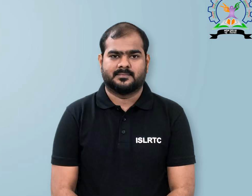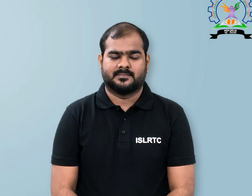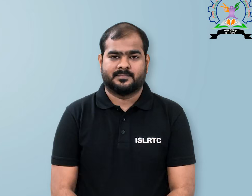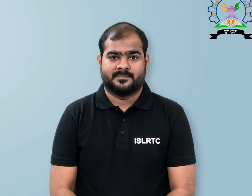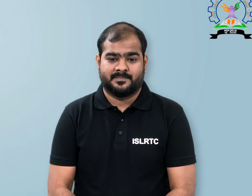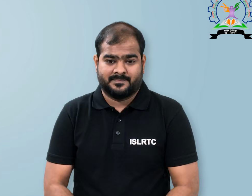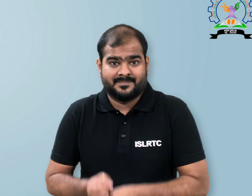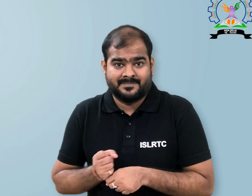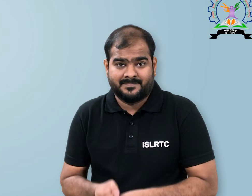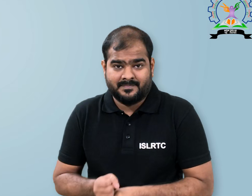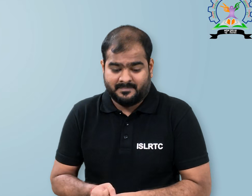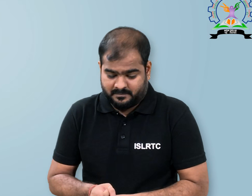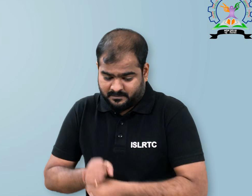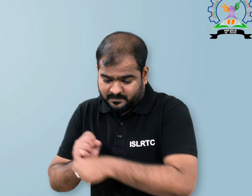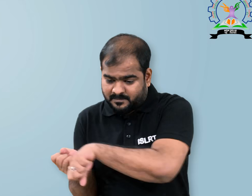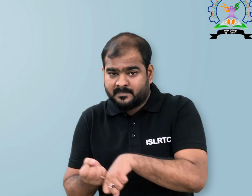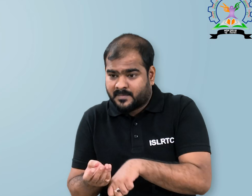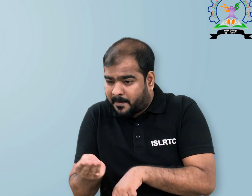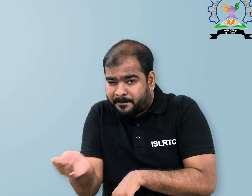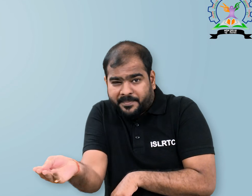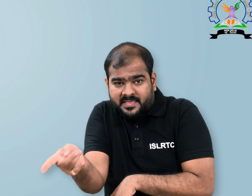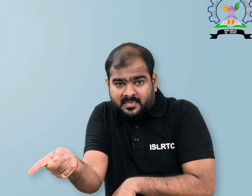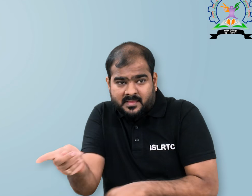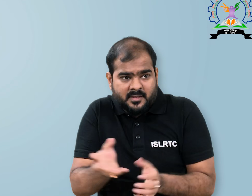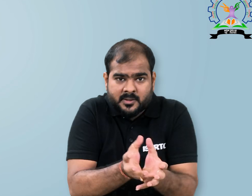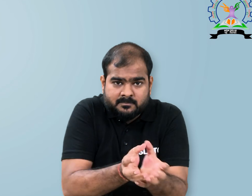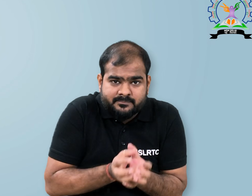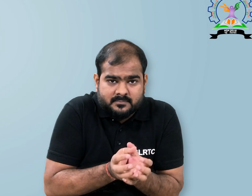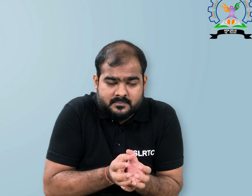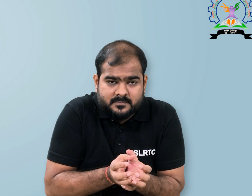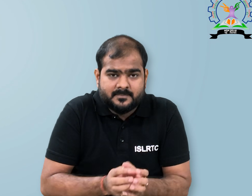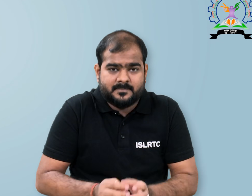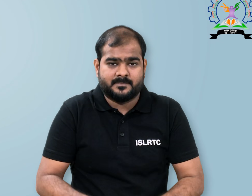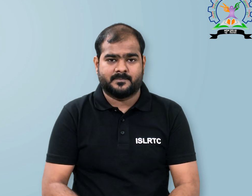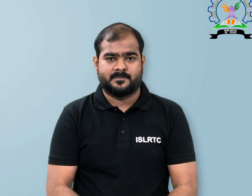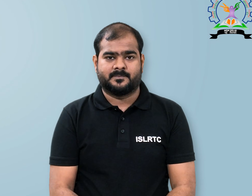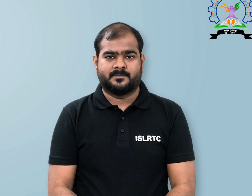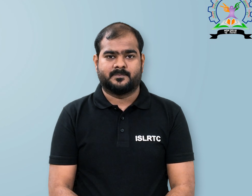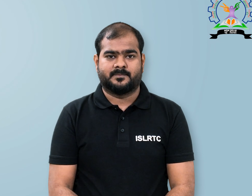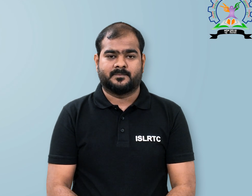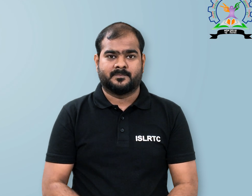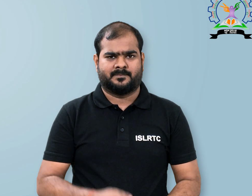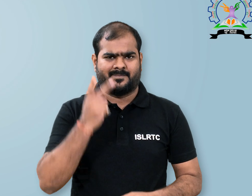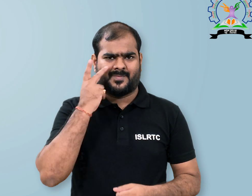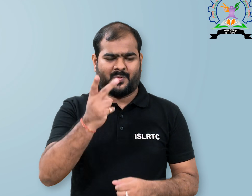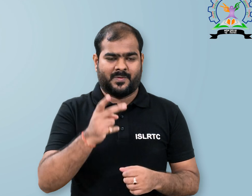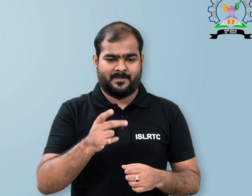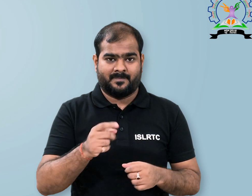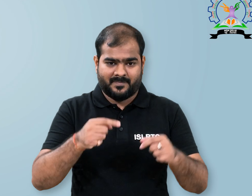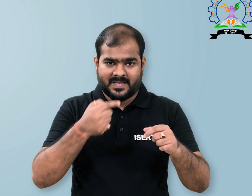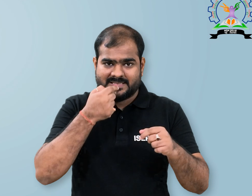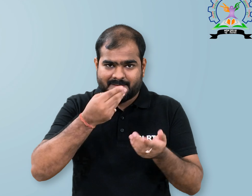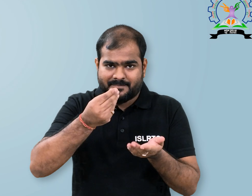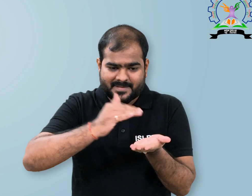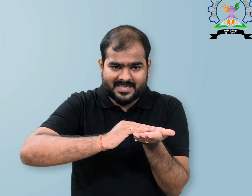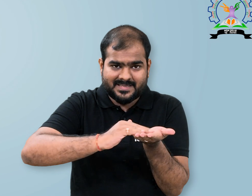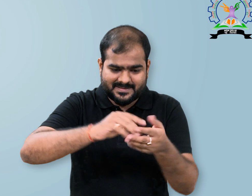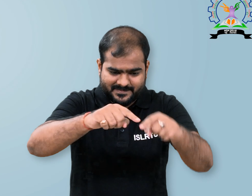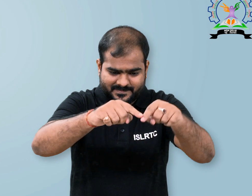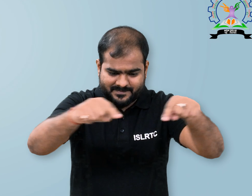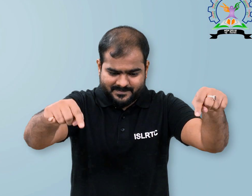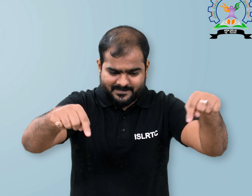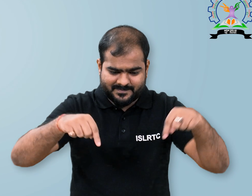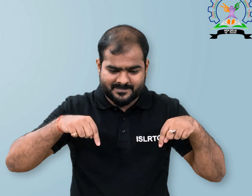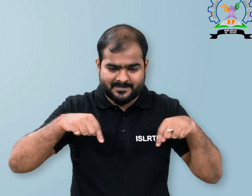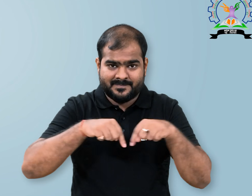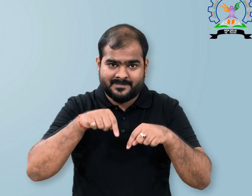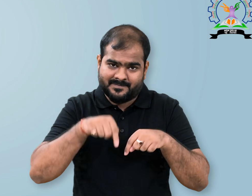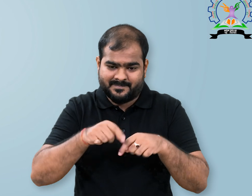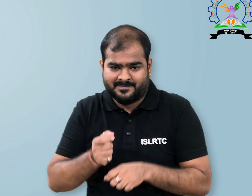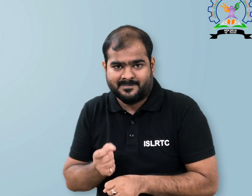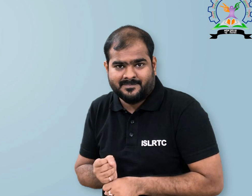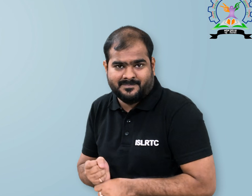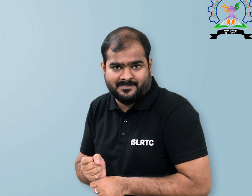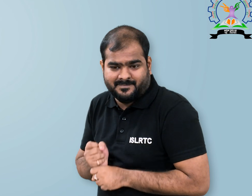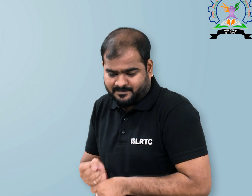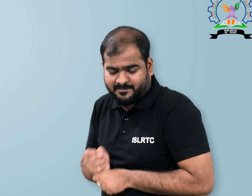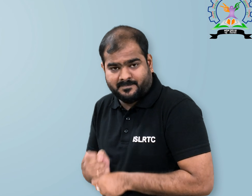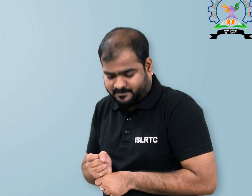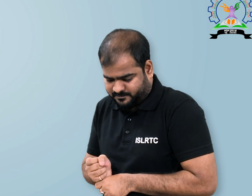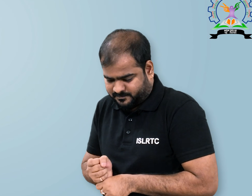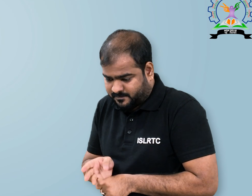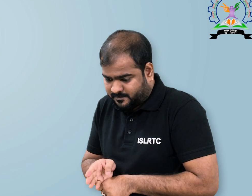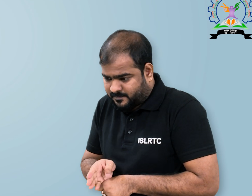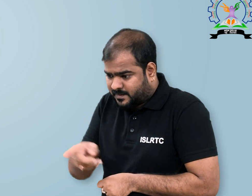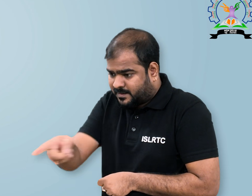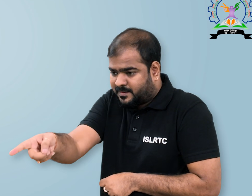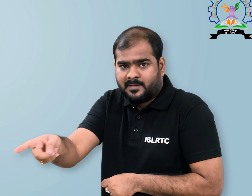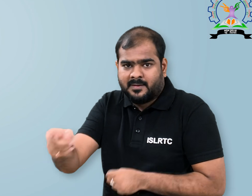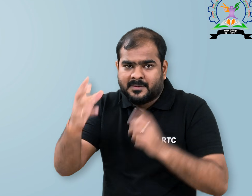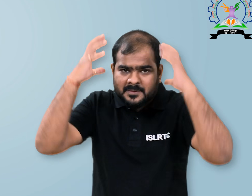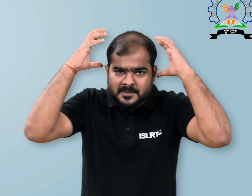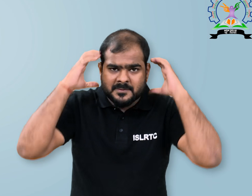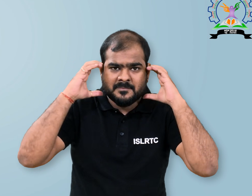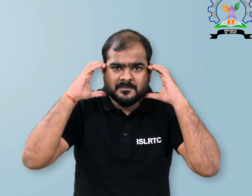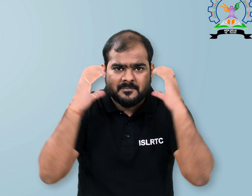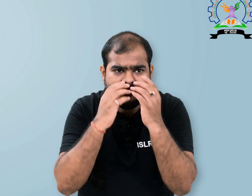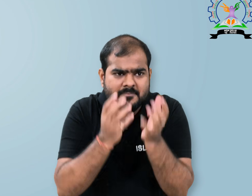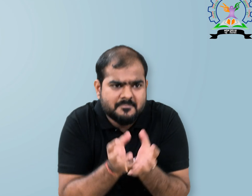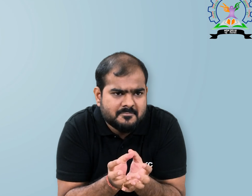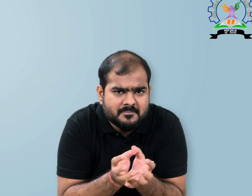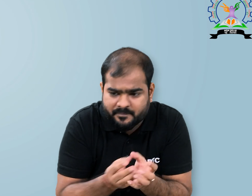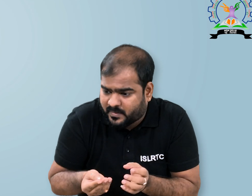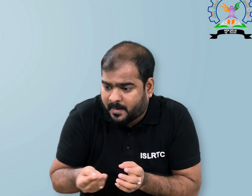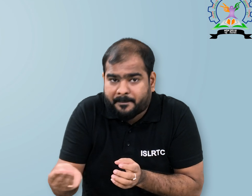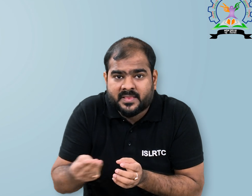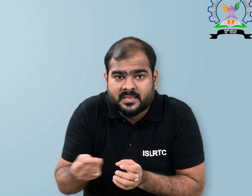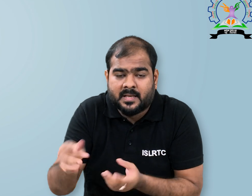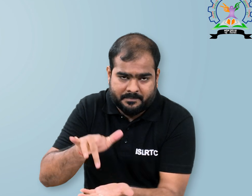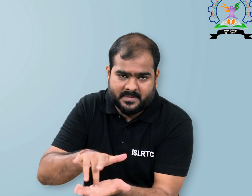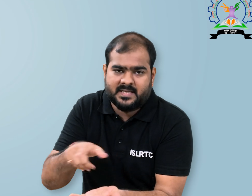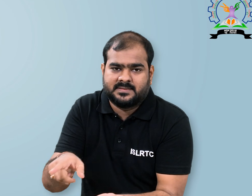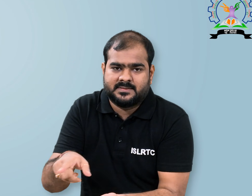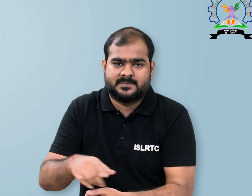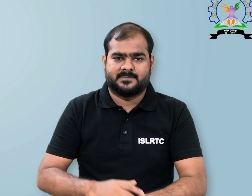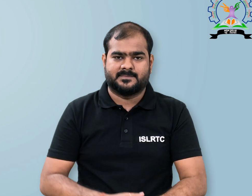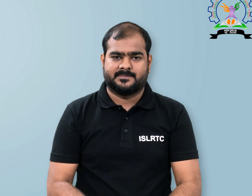Silly Point A very close fielding position near the batsman on the off-side.